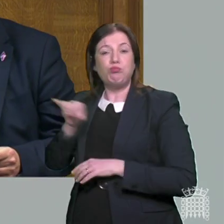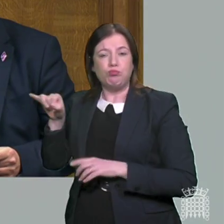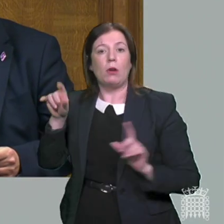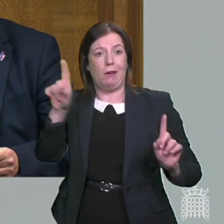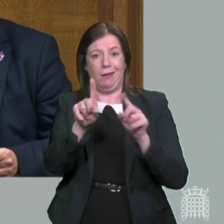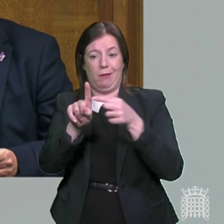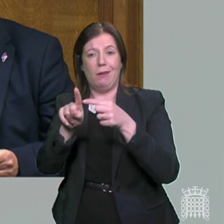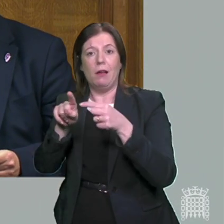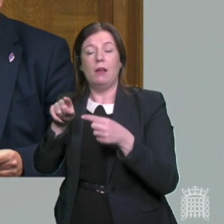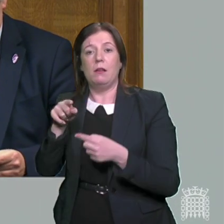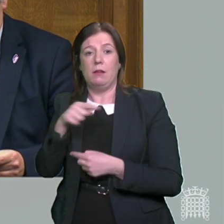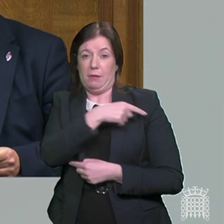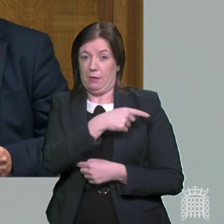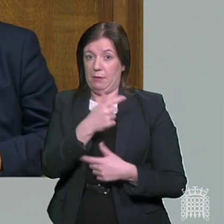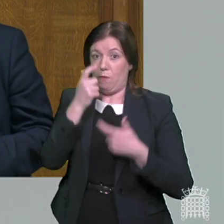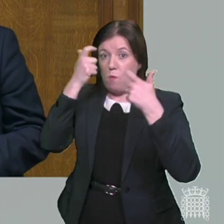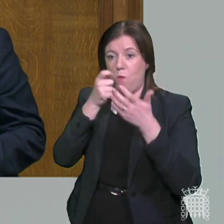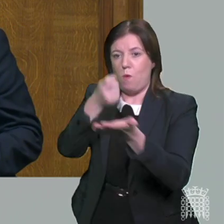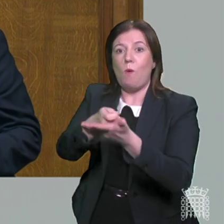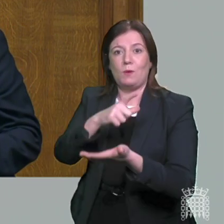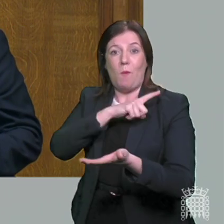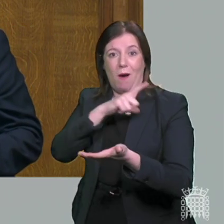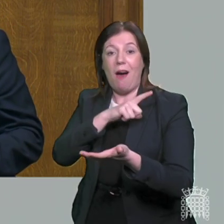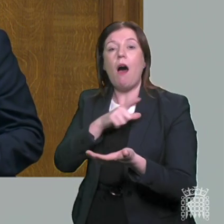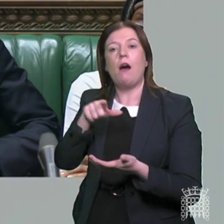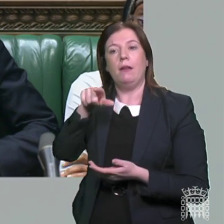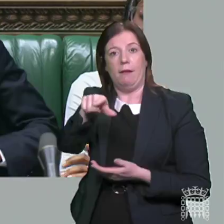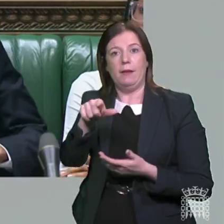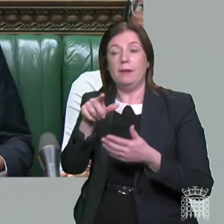Prigozhin believed that silencing Higgins would get his sanctions lifted.